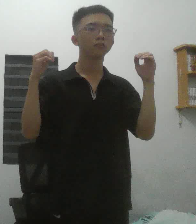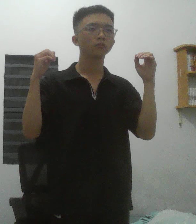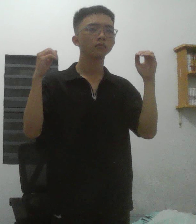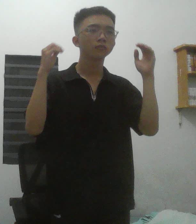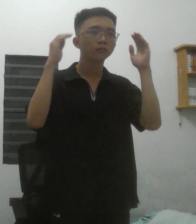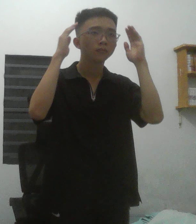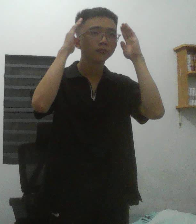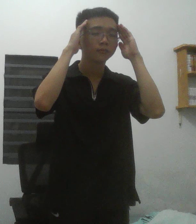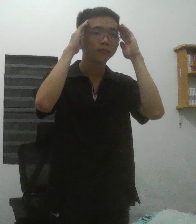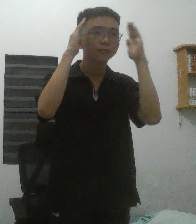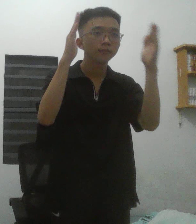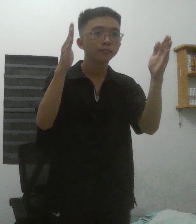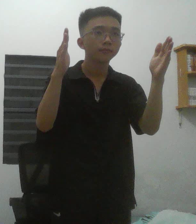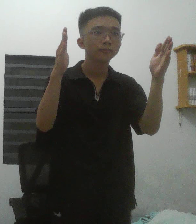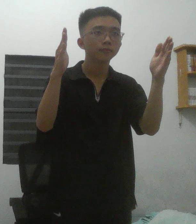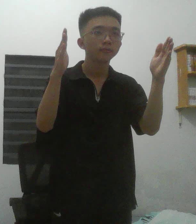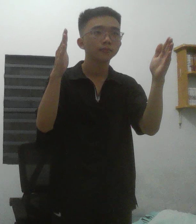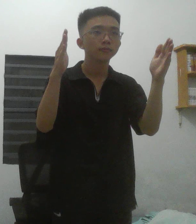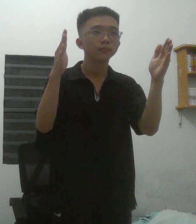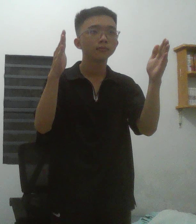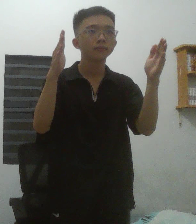quan tam